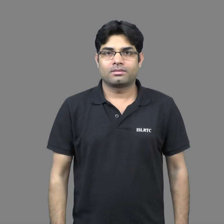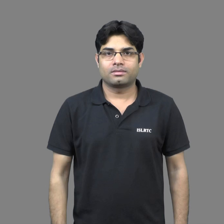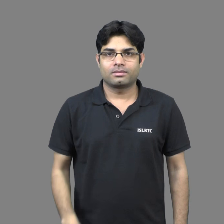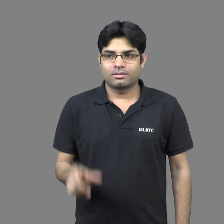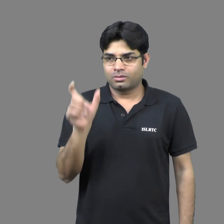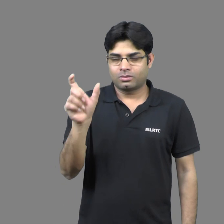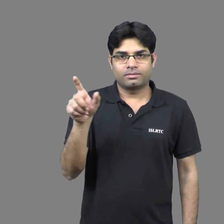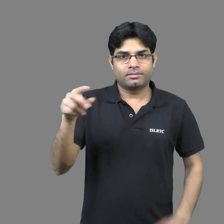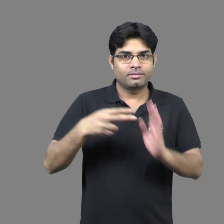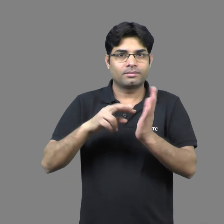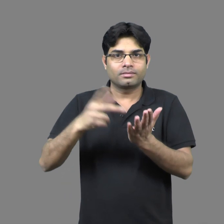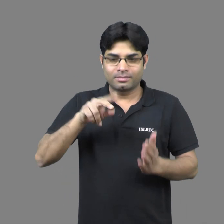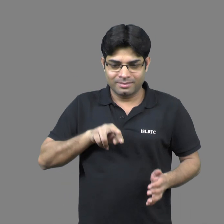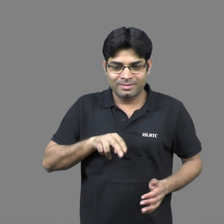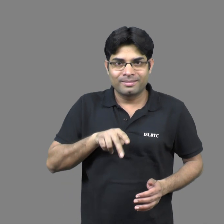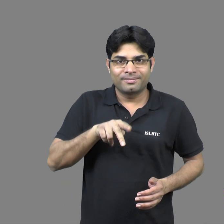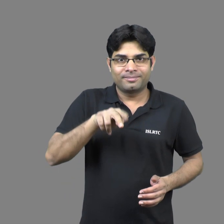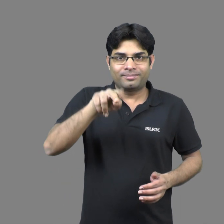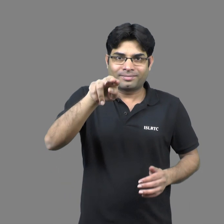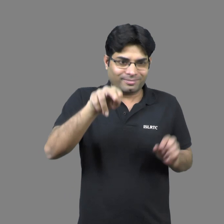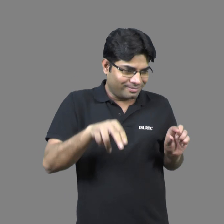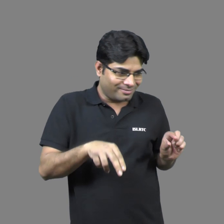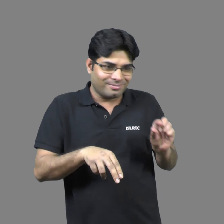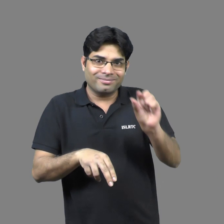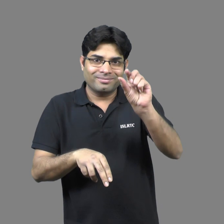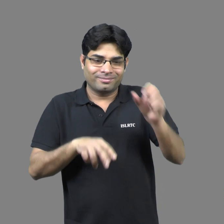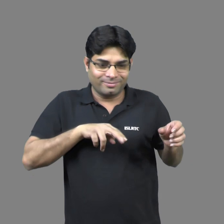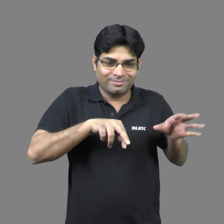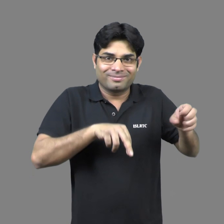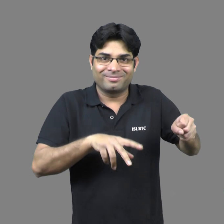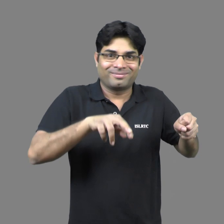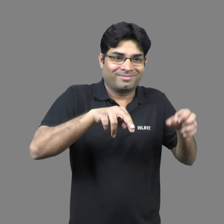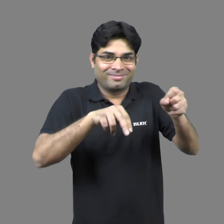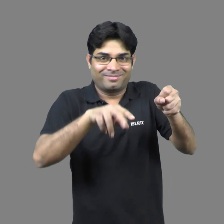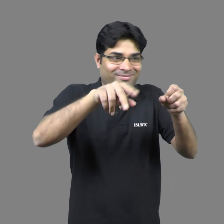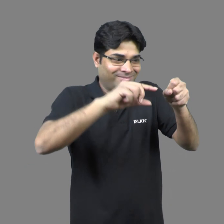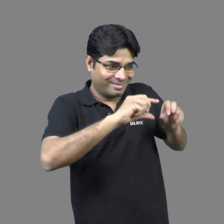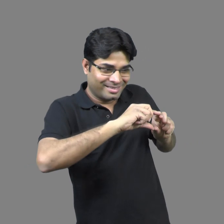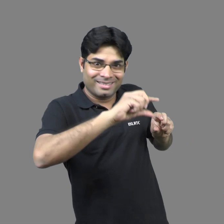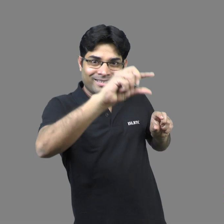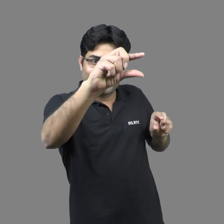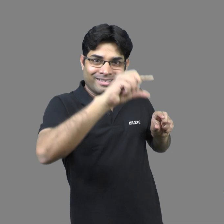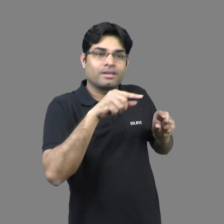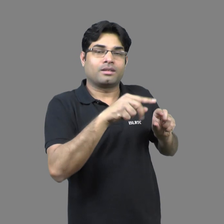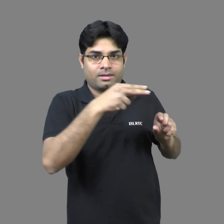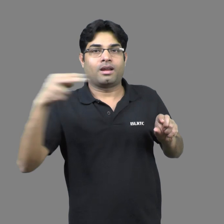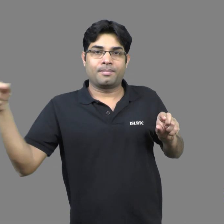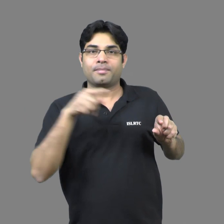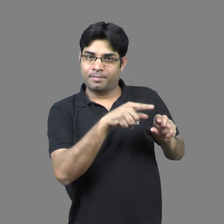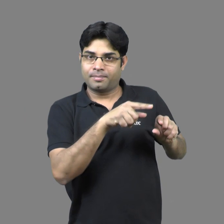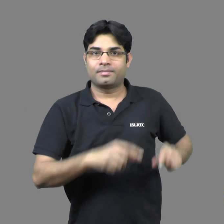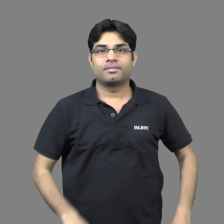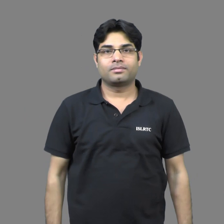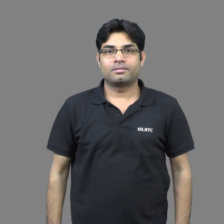Handrail